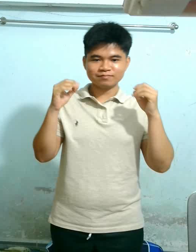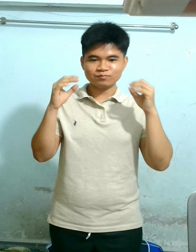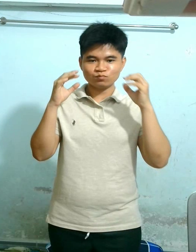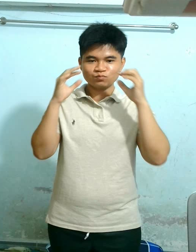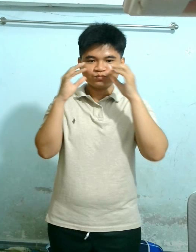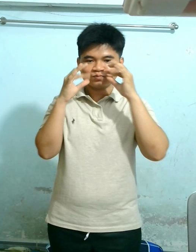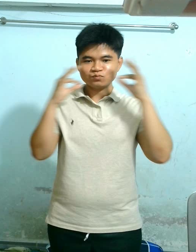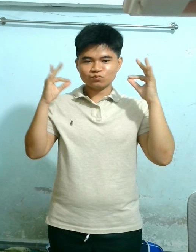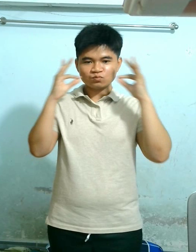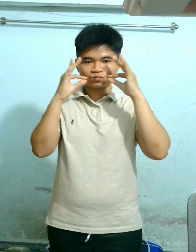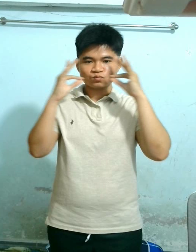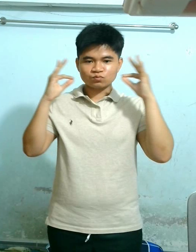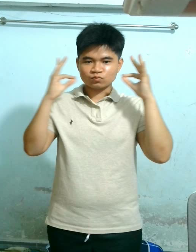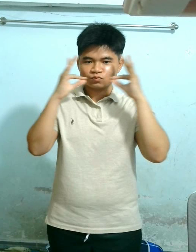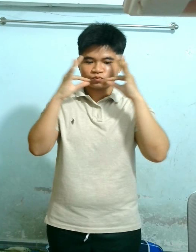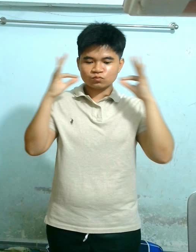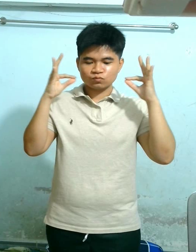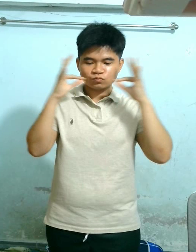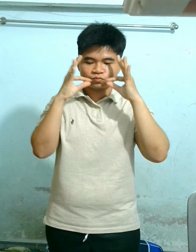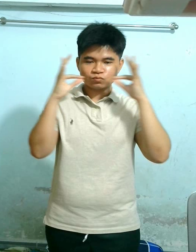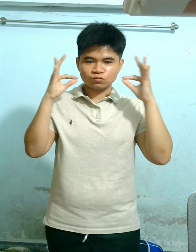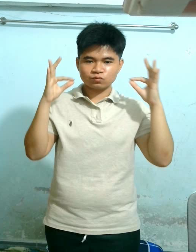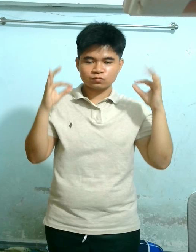meo